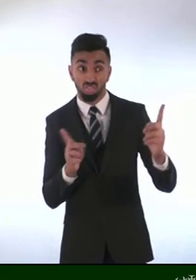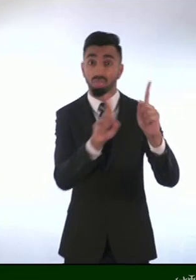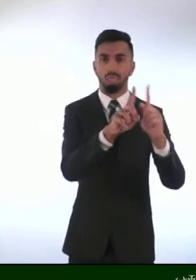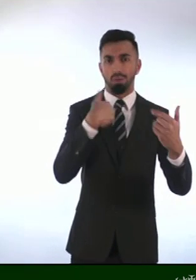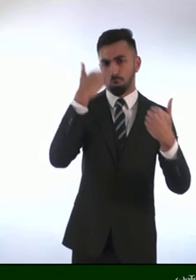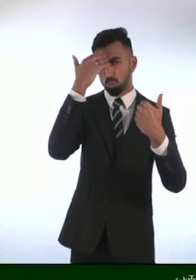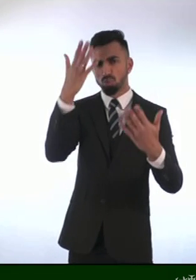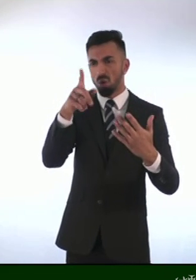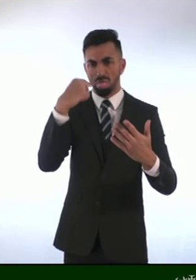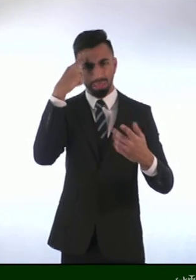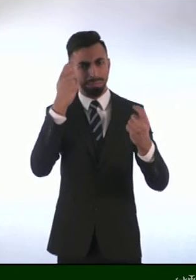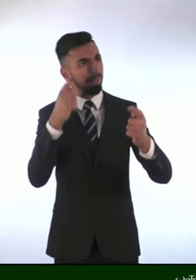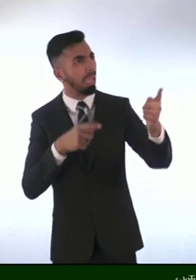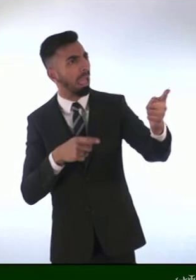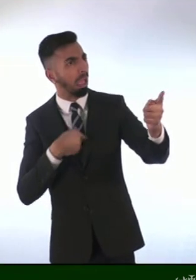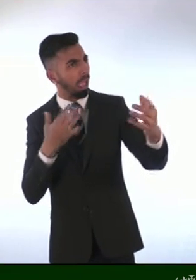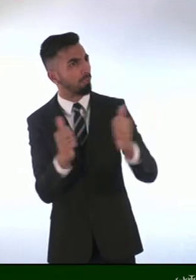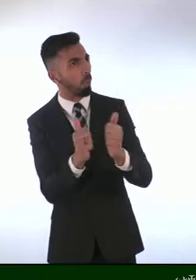I think I have a date with you, Mr Speaker.